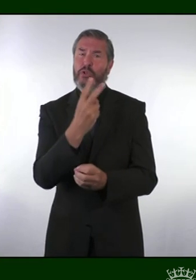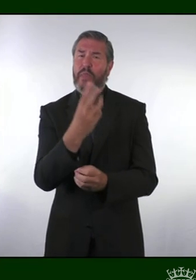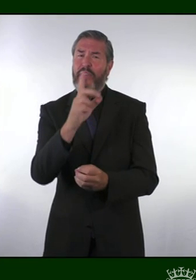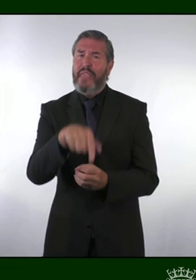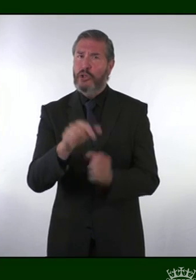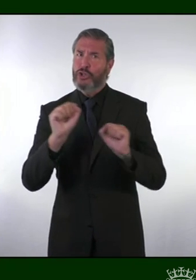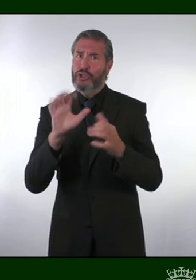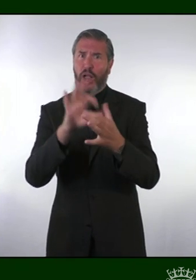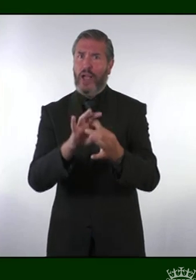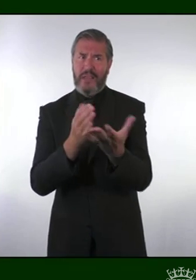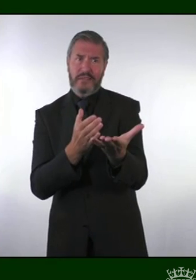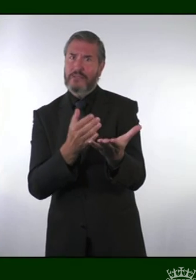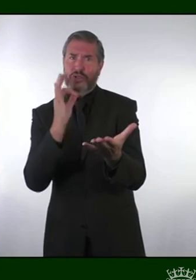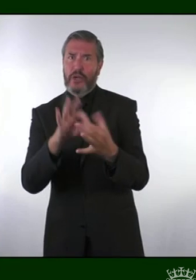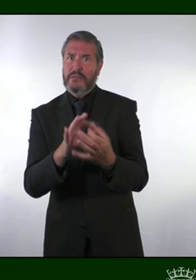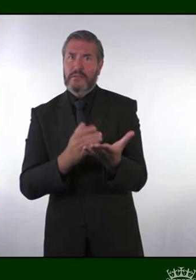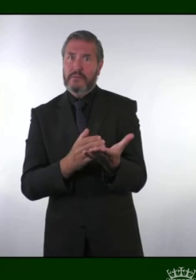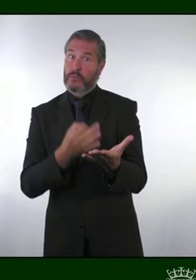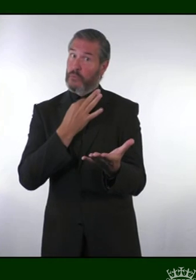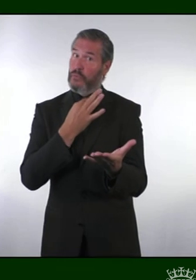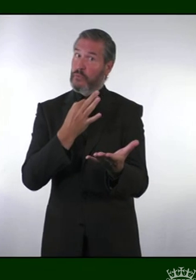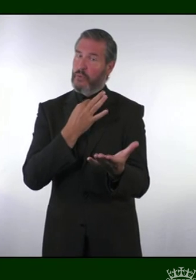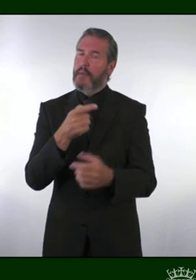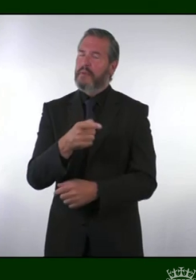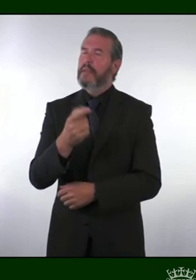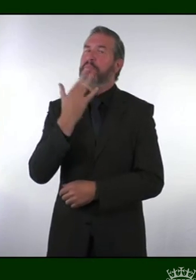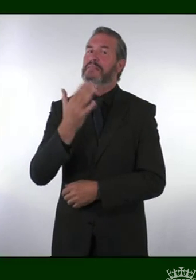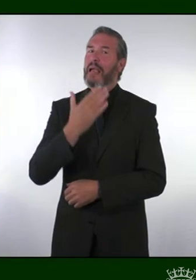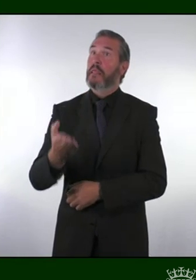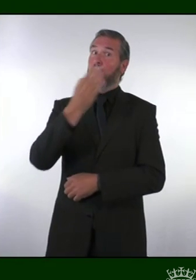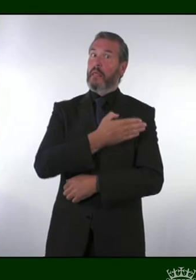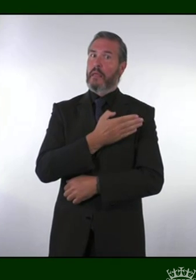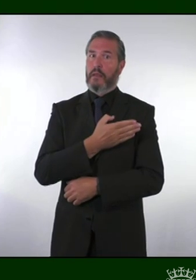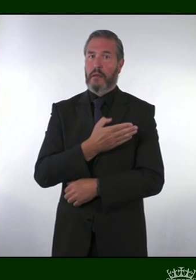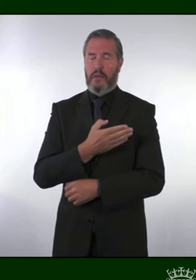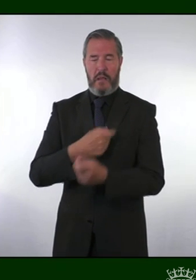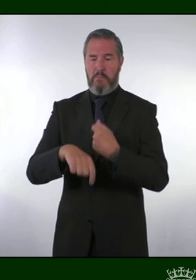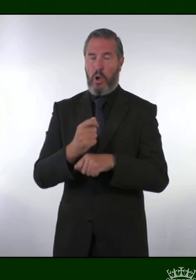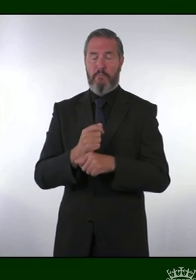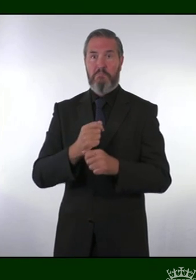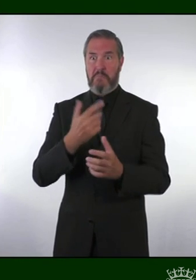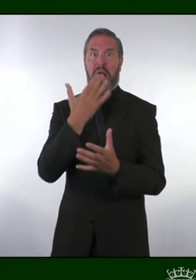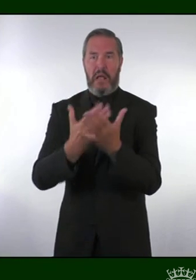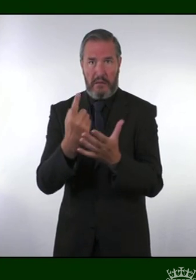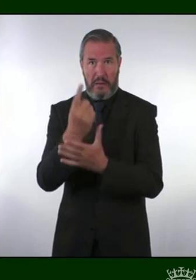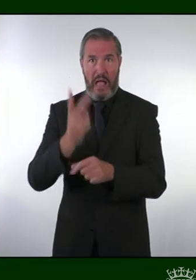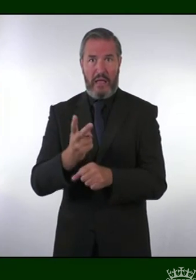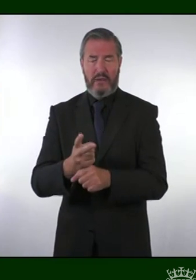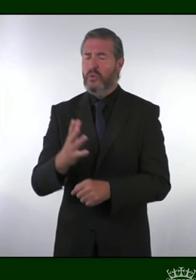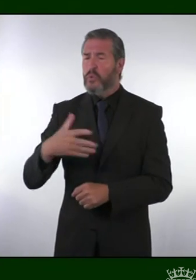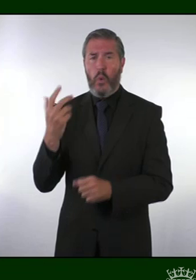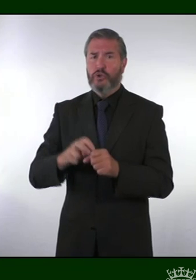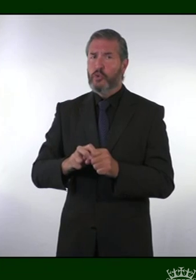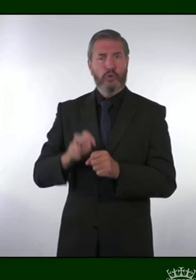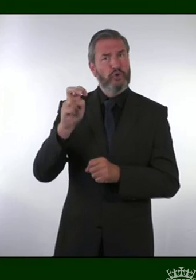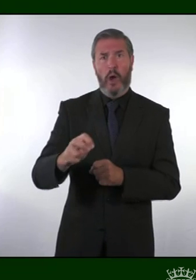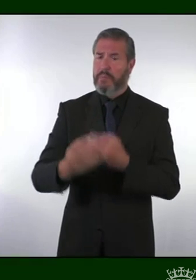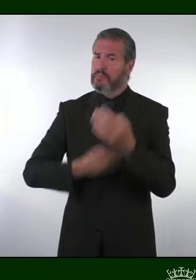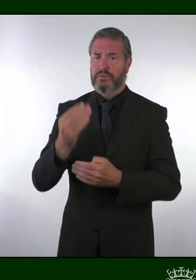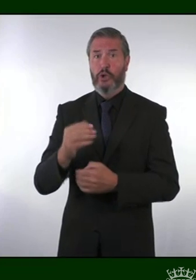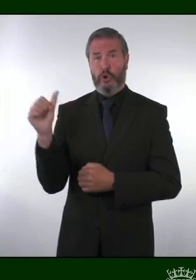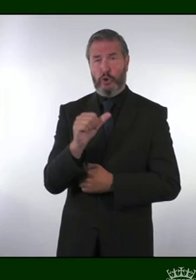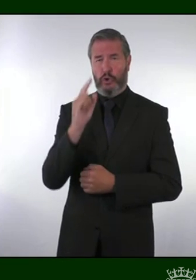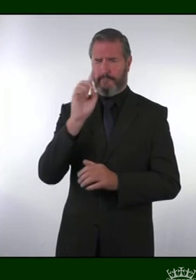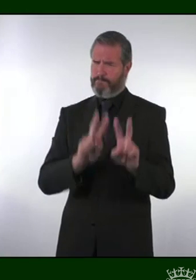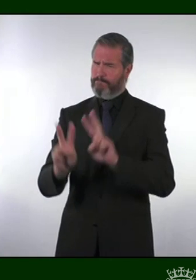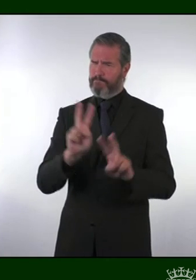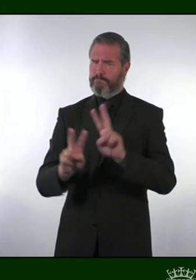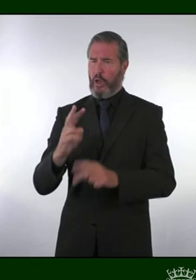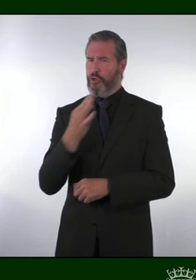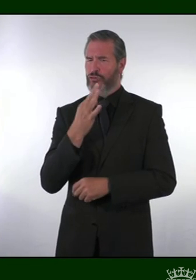That is a big gap. The Prime Minister risks making the mistakes he made at the beginning of the pandemic—brushing aside challenge, dashing forward, not estimating the risks properly.